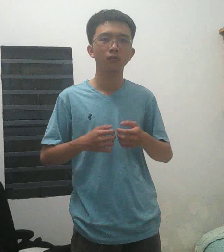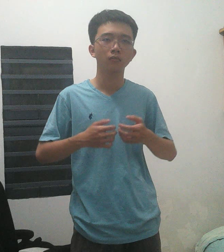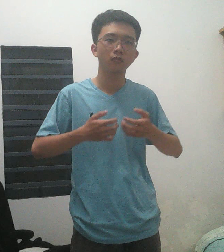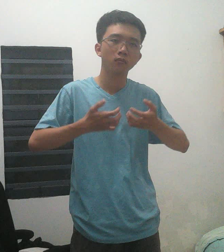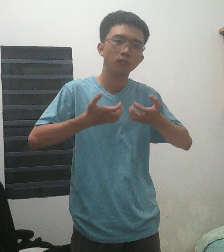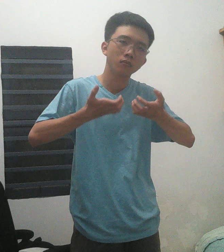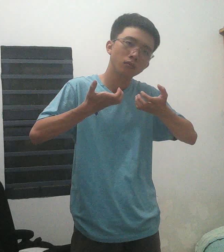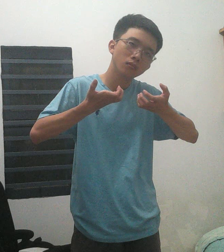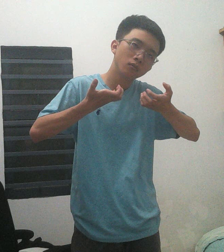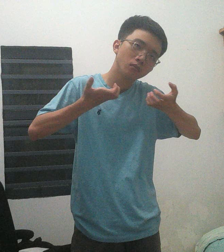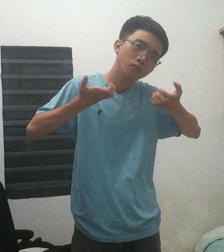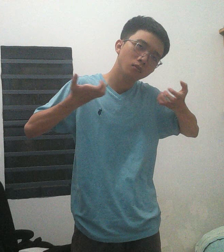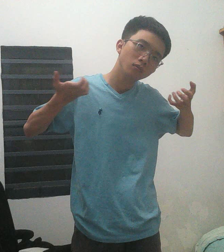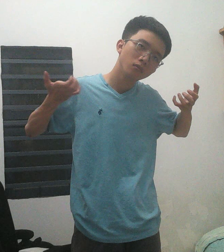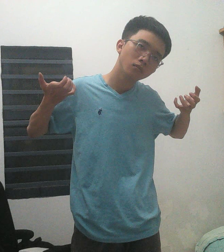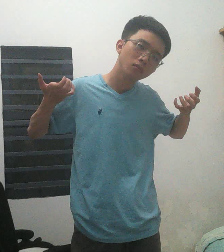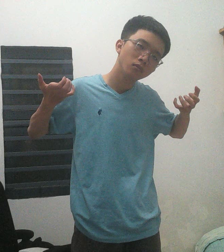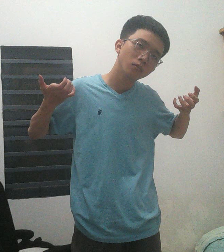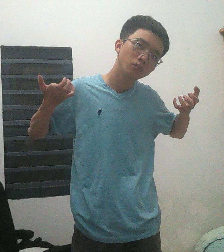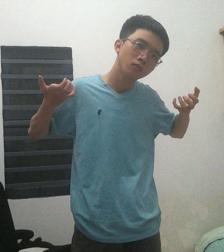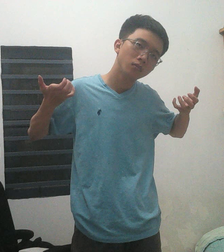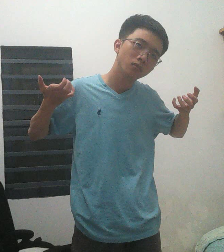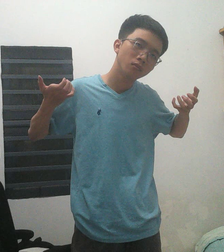chia cat